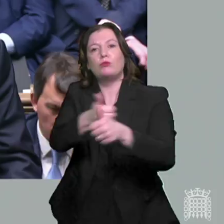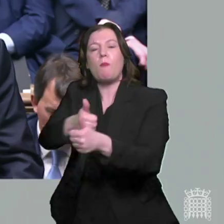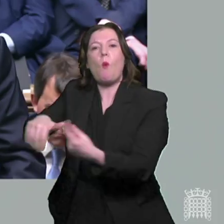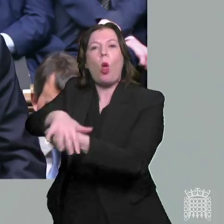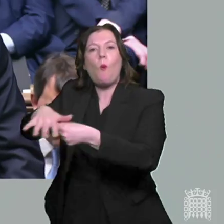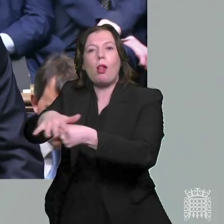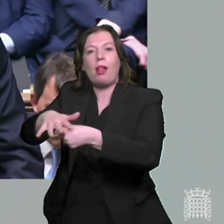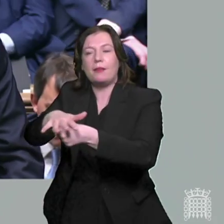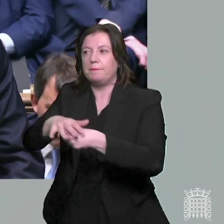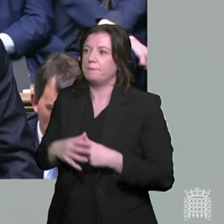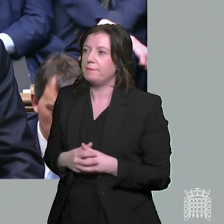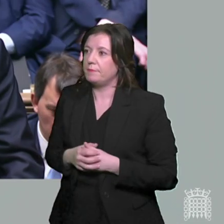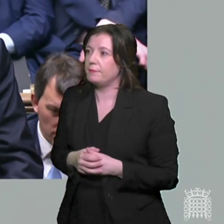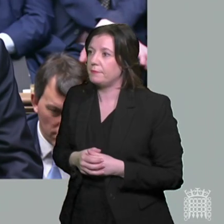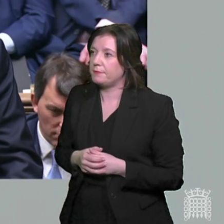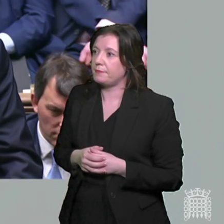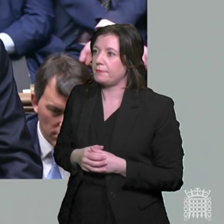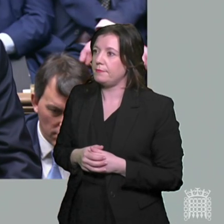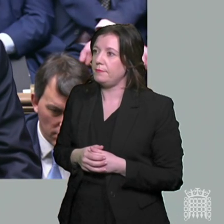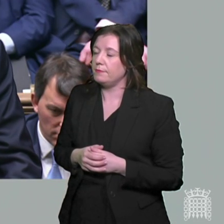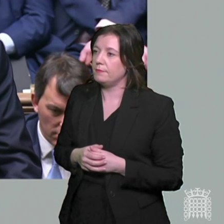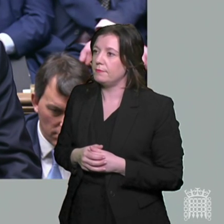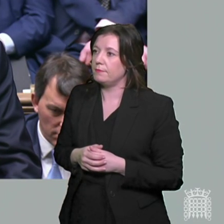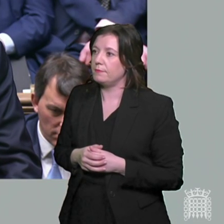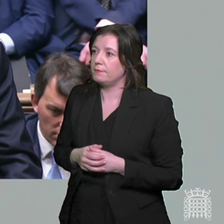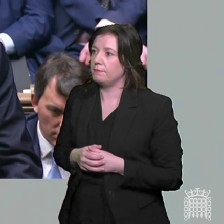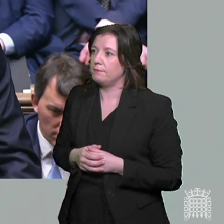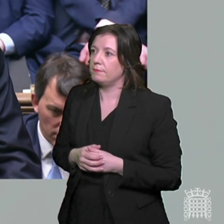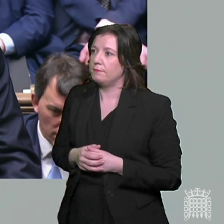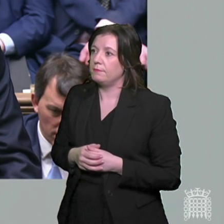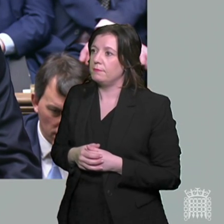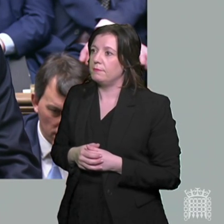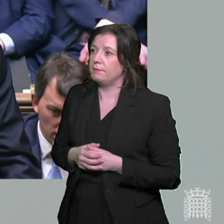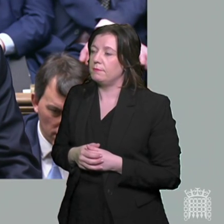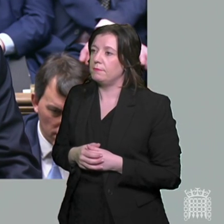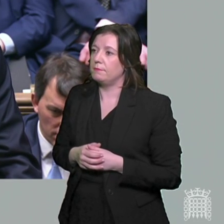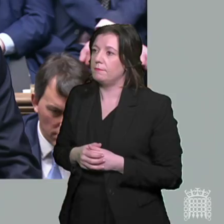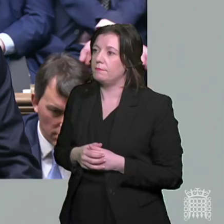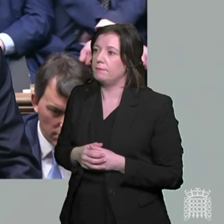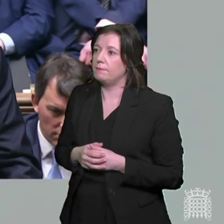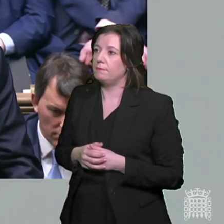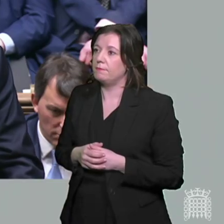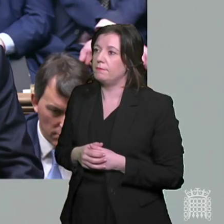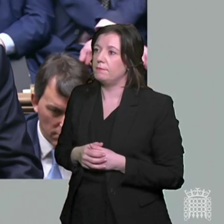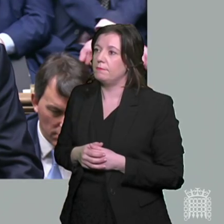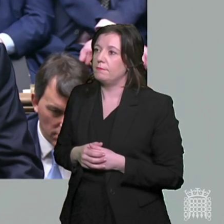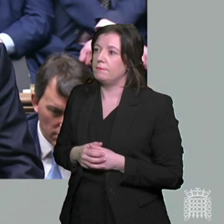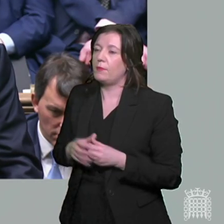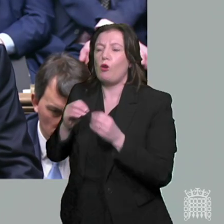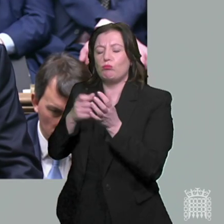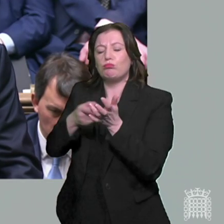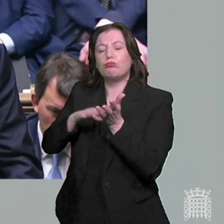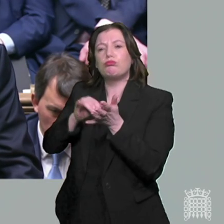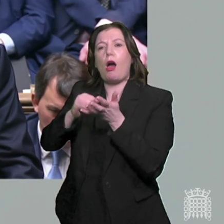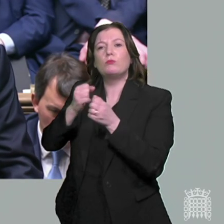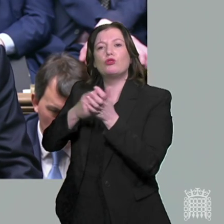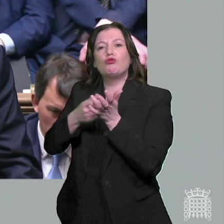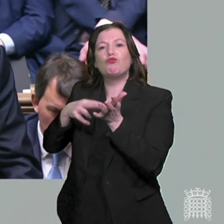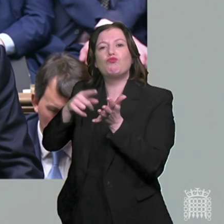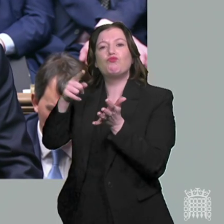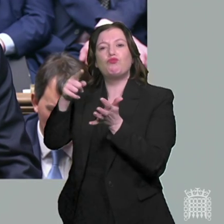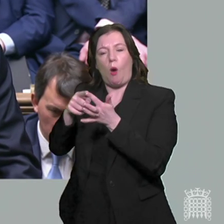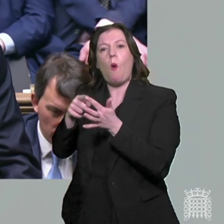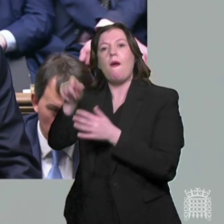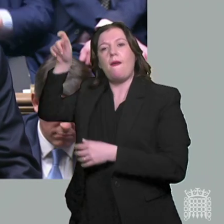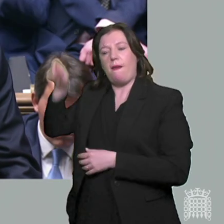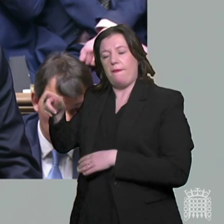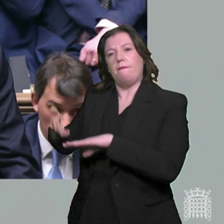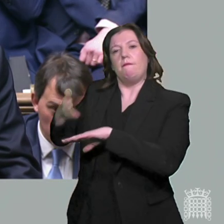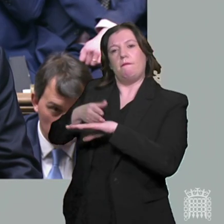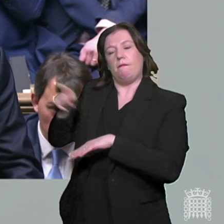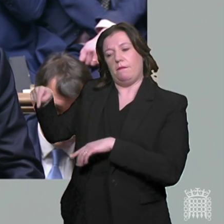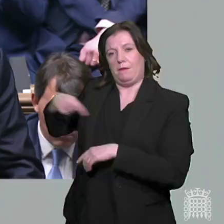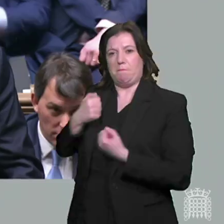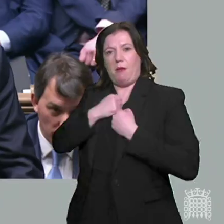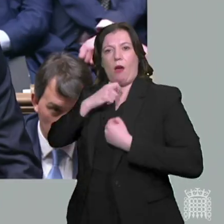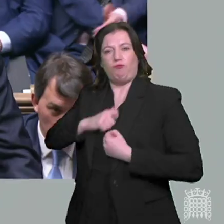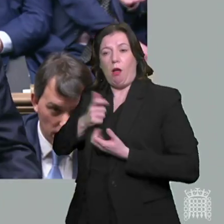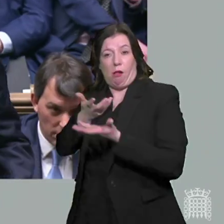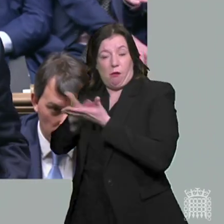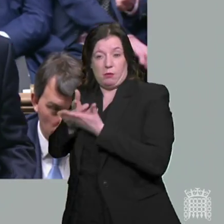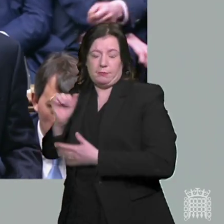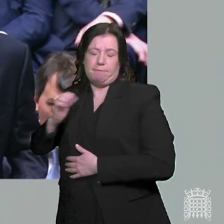I also note the personal courage of one of my predecessors, my right honourable Friend the Member for Bromsgrove , in talking about the tragedy of suicide and the importance of preventing it.